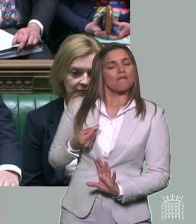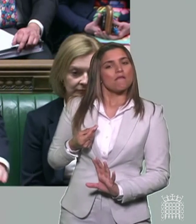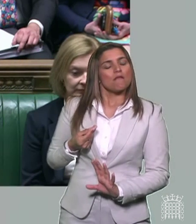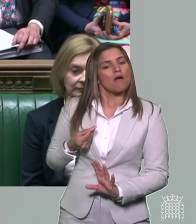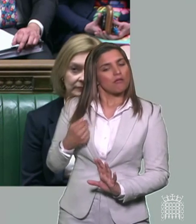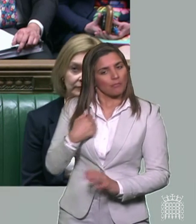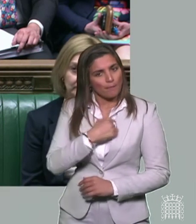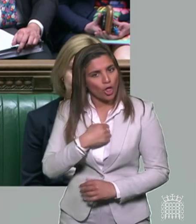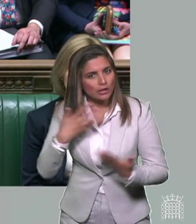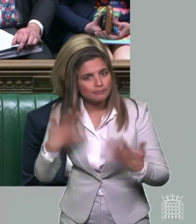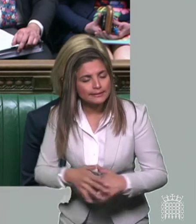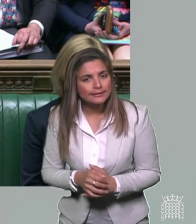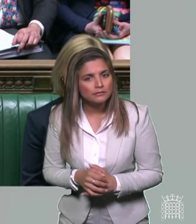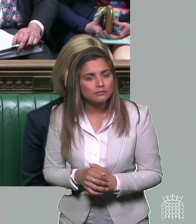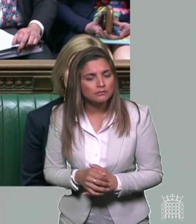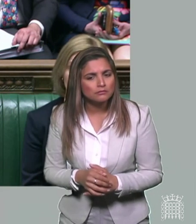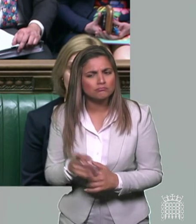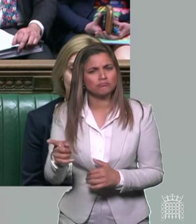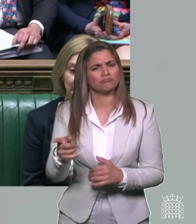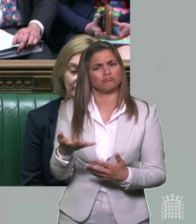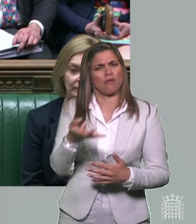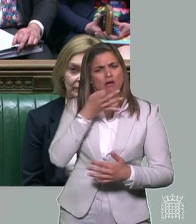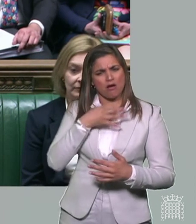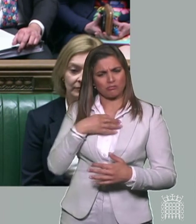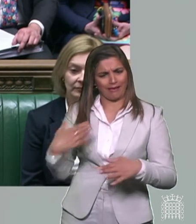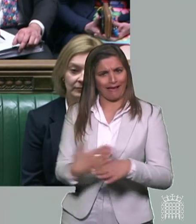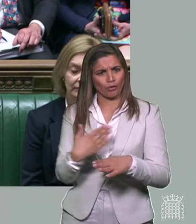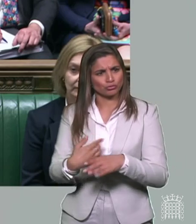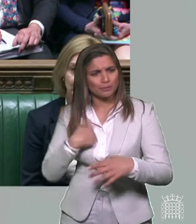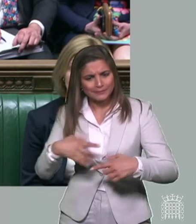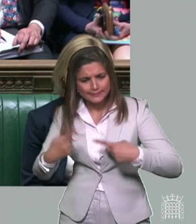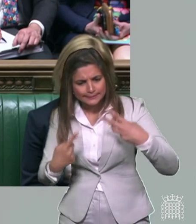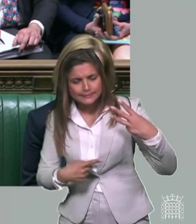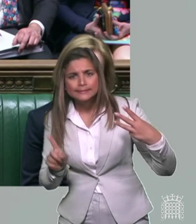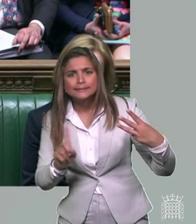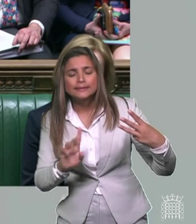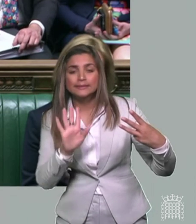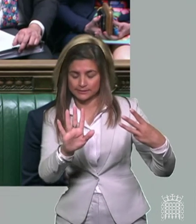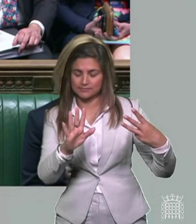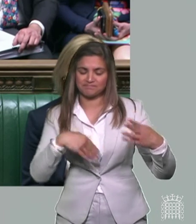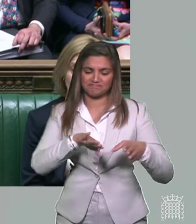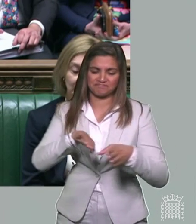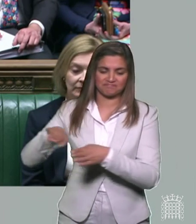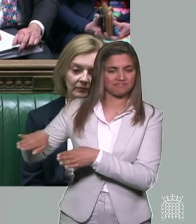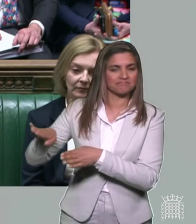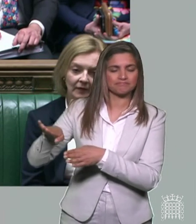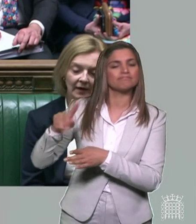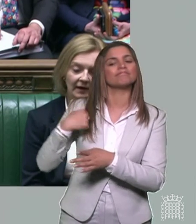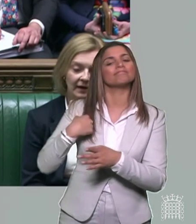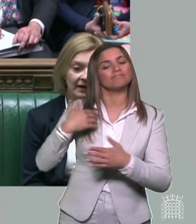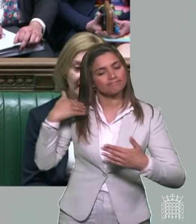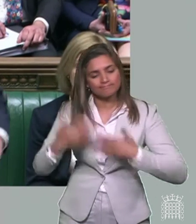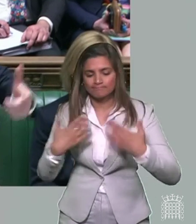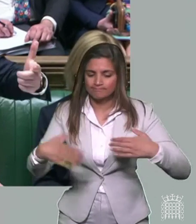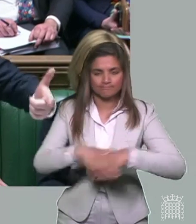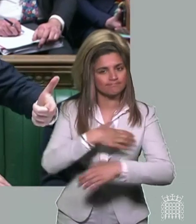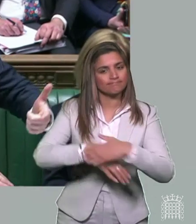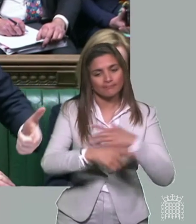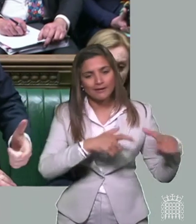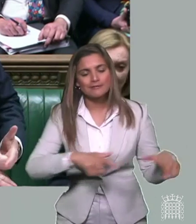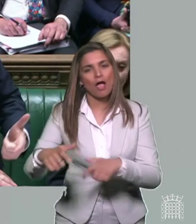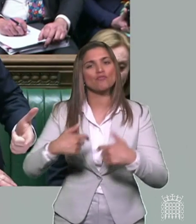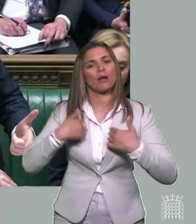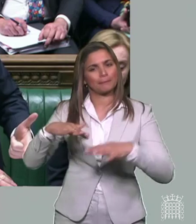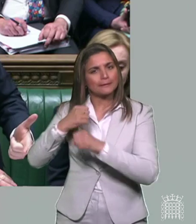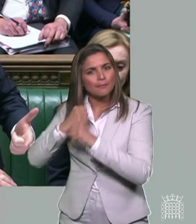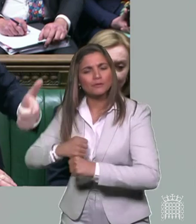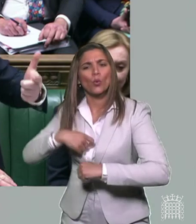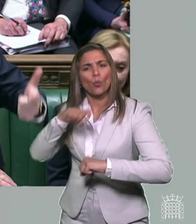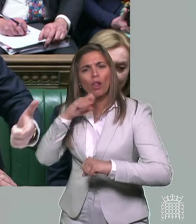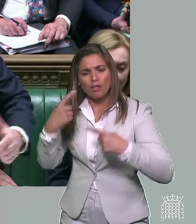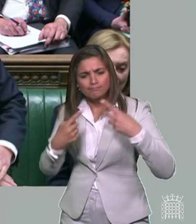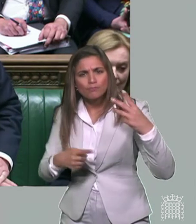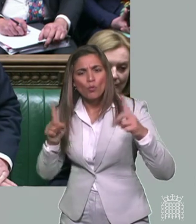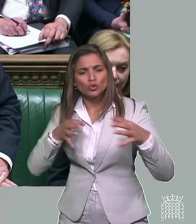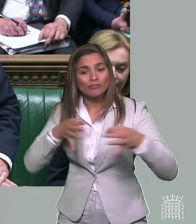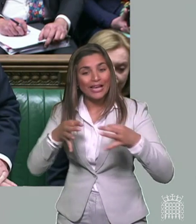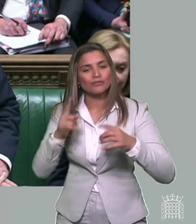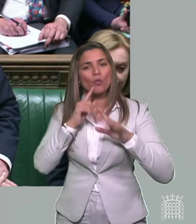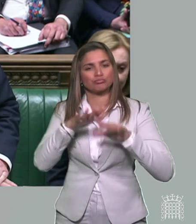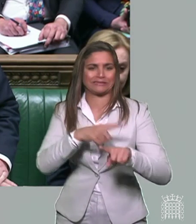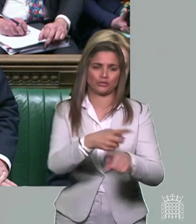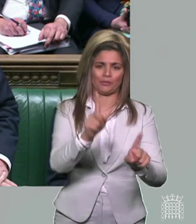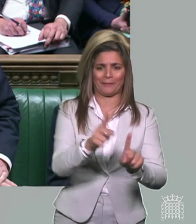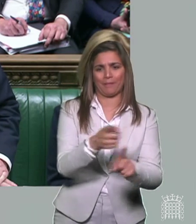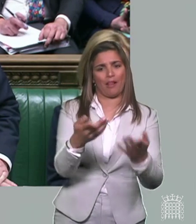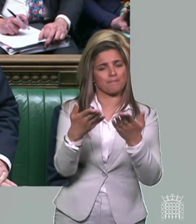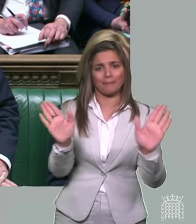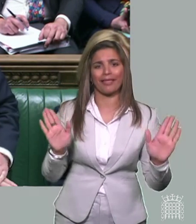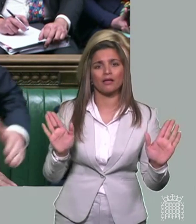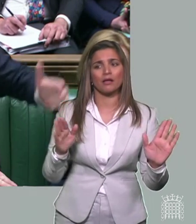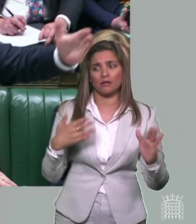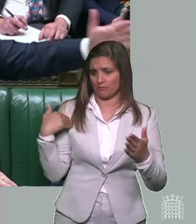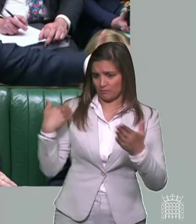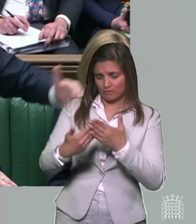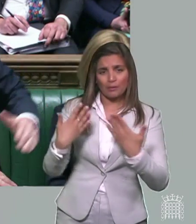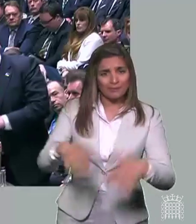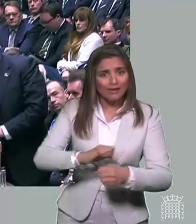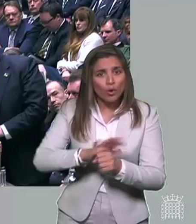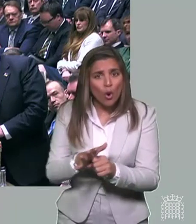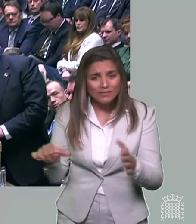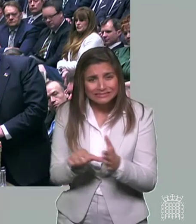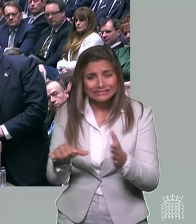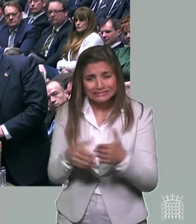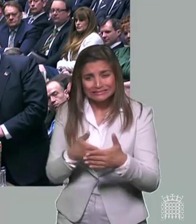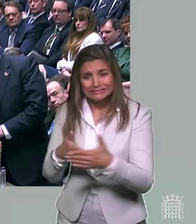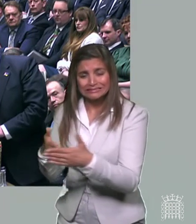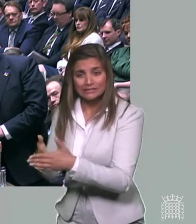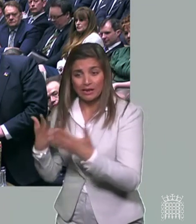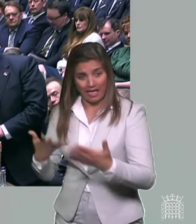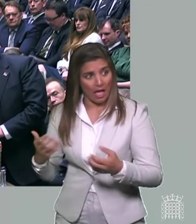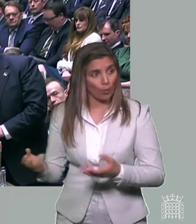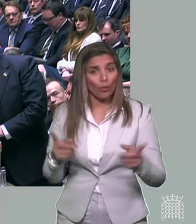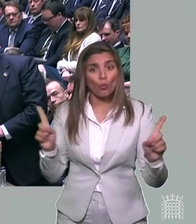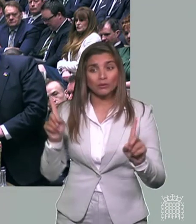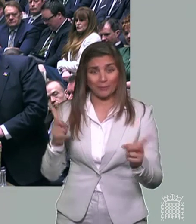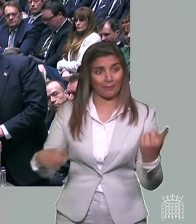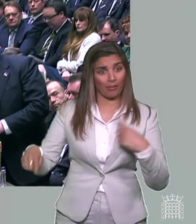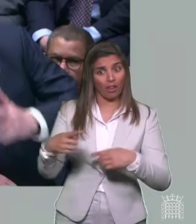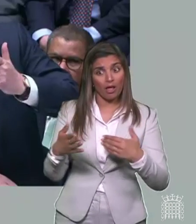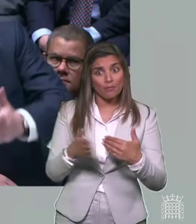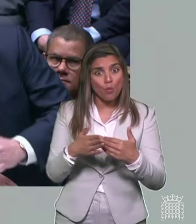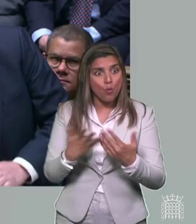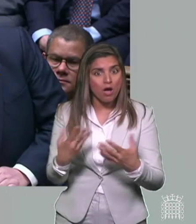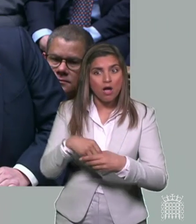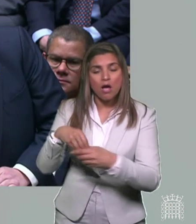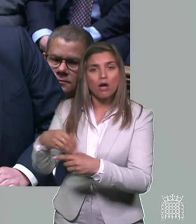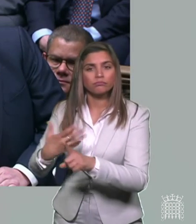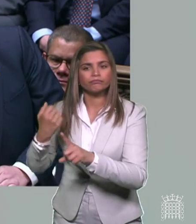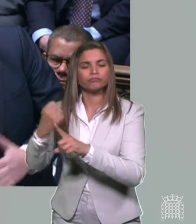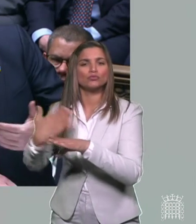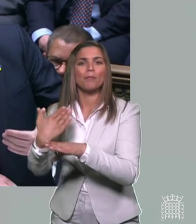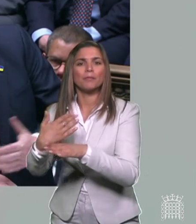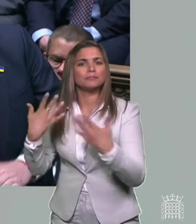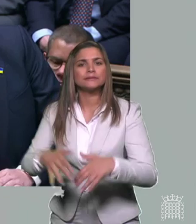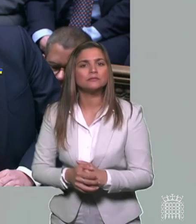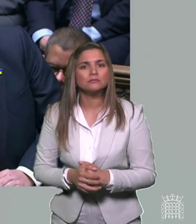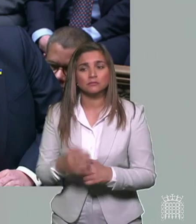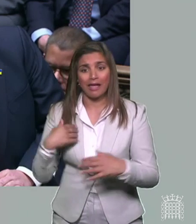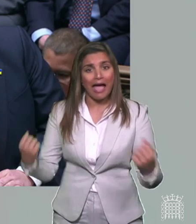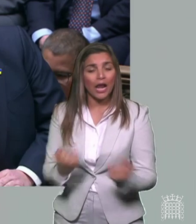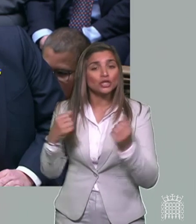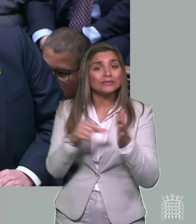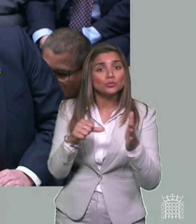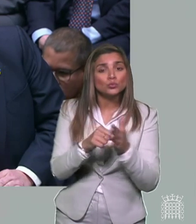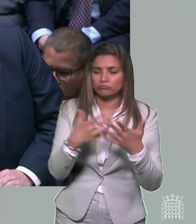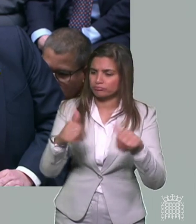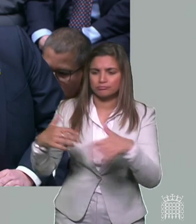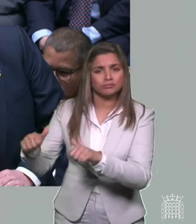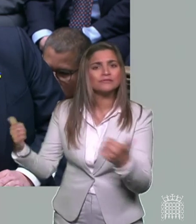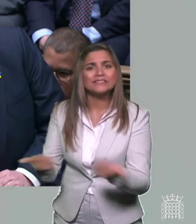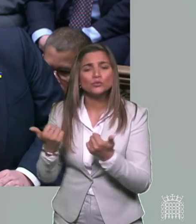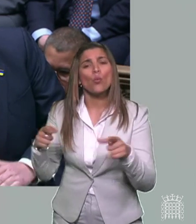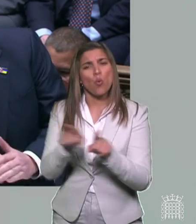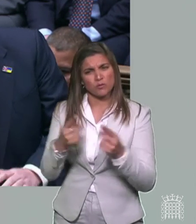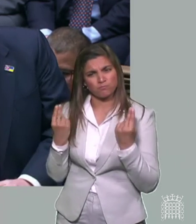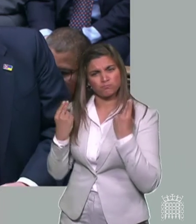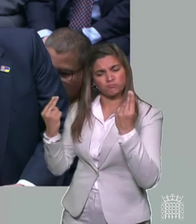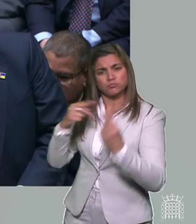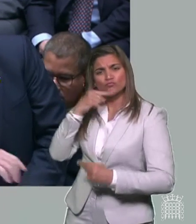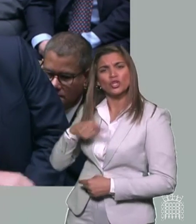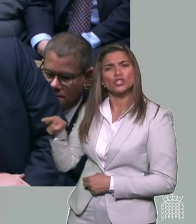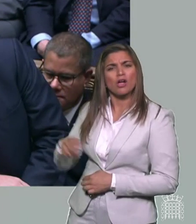He asks about the actions for which I take responsibility, and I will tell him: we are going to get on with delivering for the British people, making sure that we power out of the problems that covid has left us, with more people in work than there were before the pandemic, fixing our energy problems, and leading the world in standing up to the aggression of Vladimir Putin.